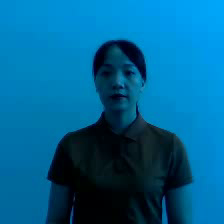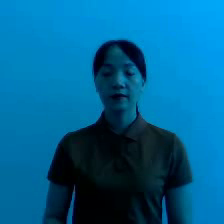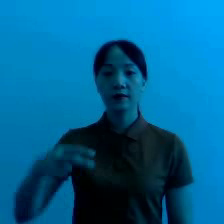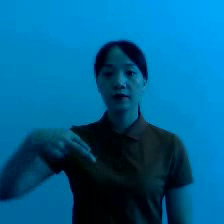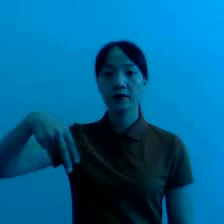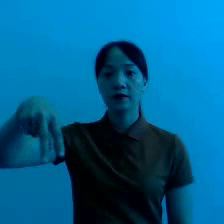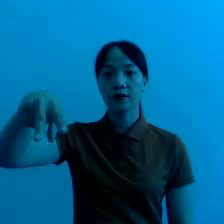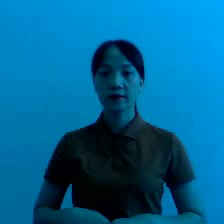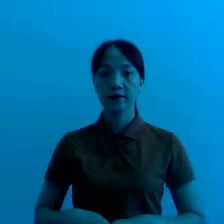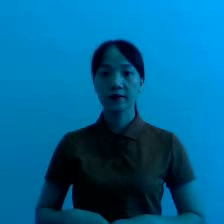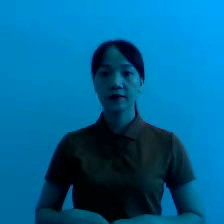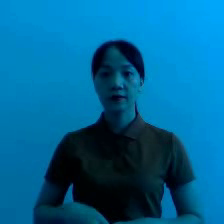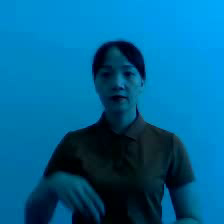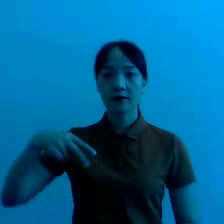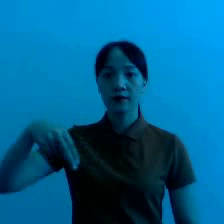Đi